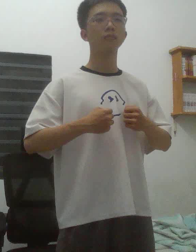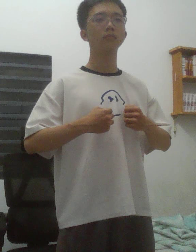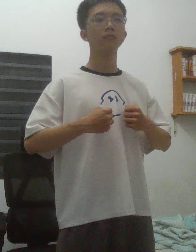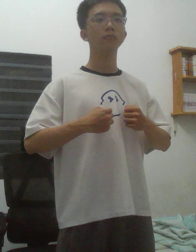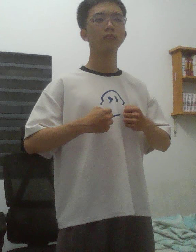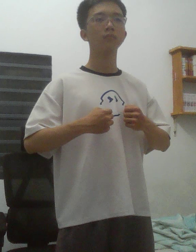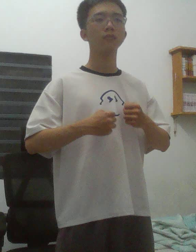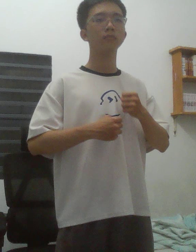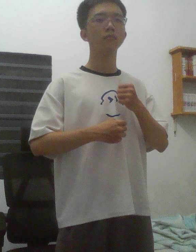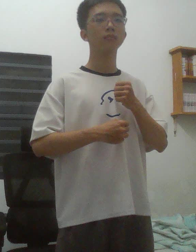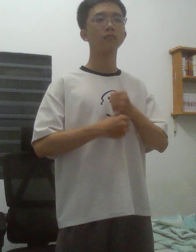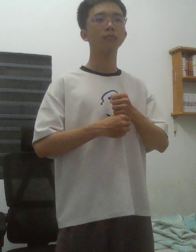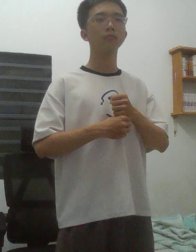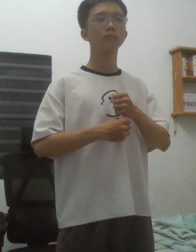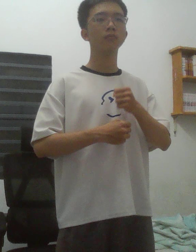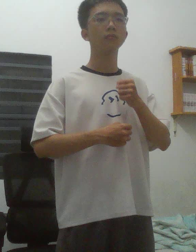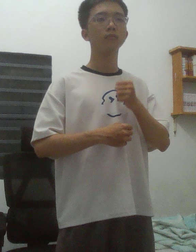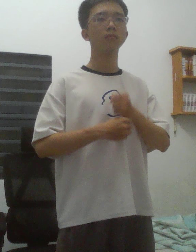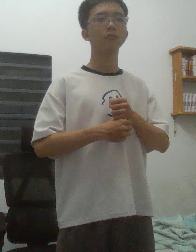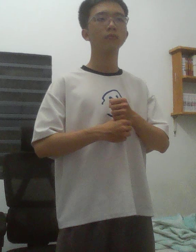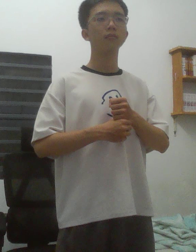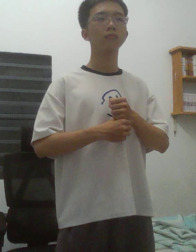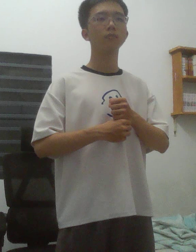cong viec